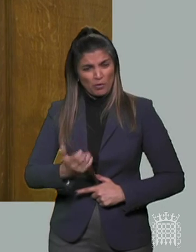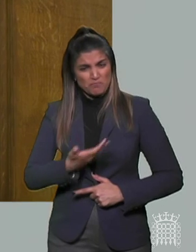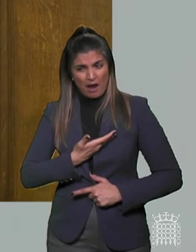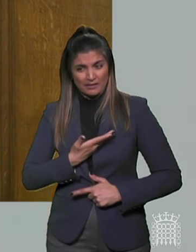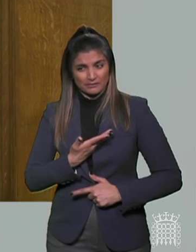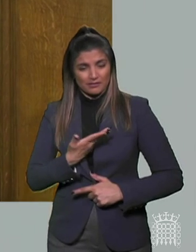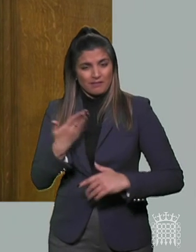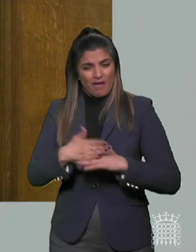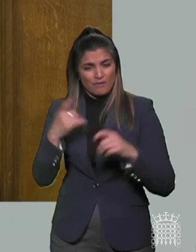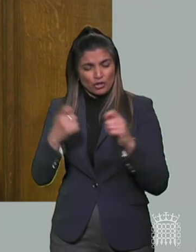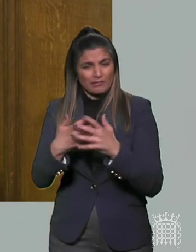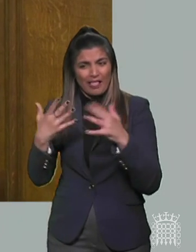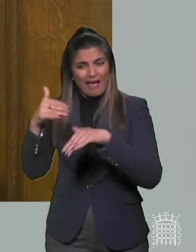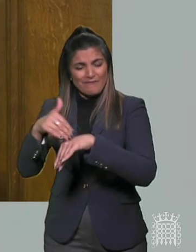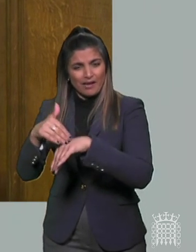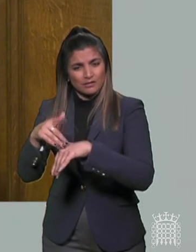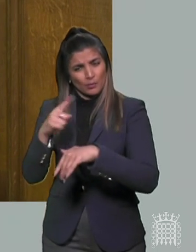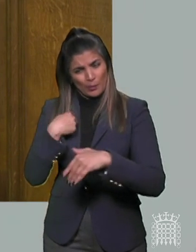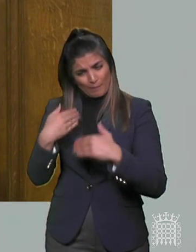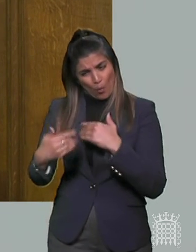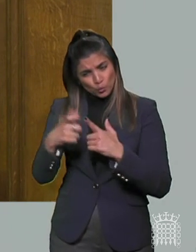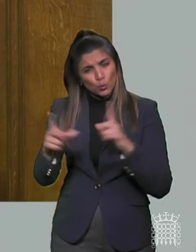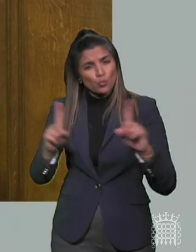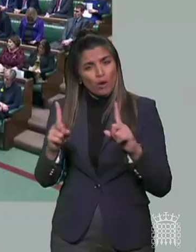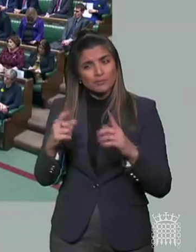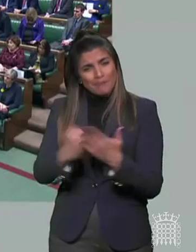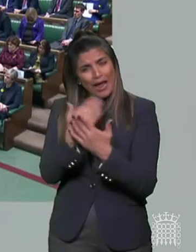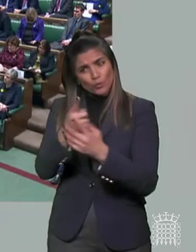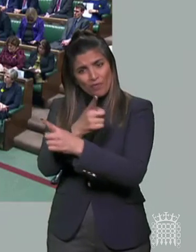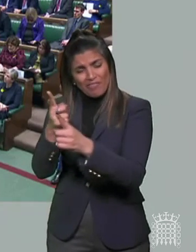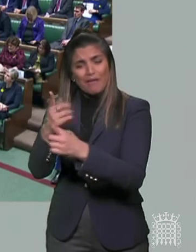What more will we do to make the Saudis behave ethically?